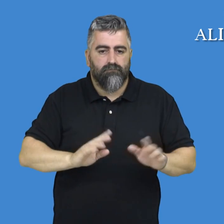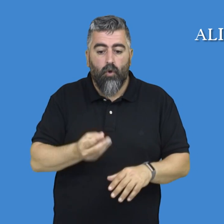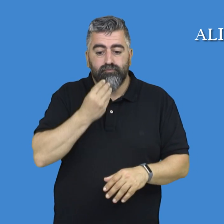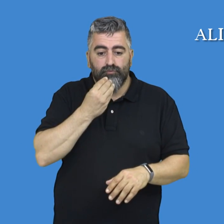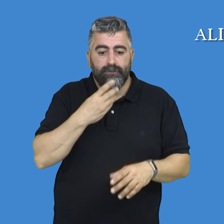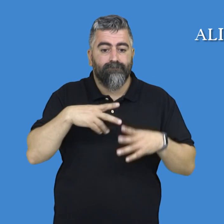comer